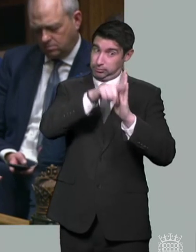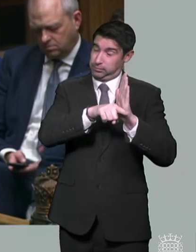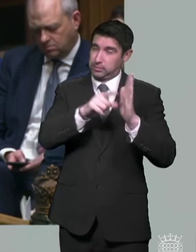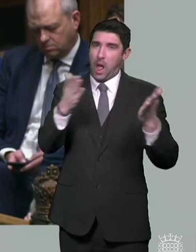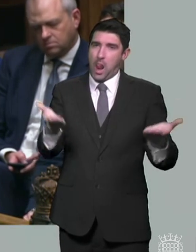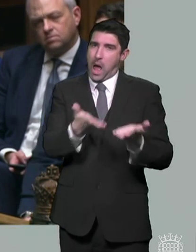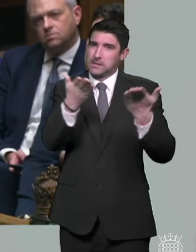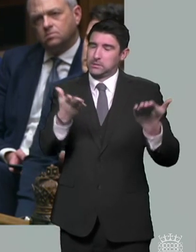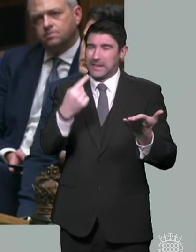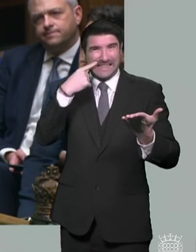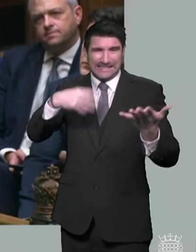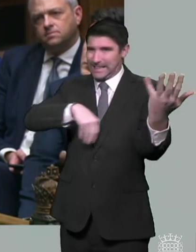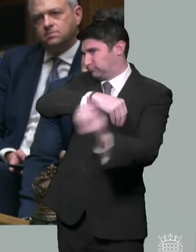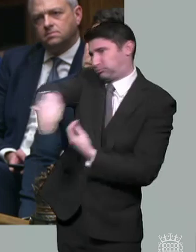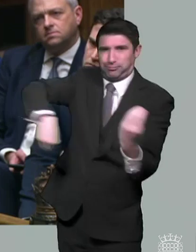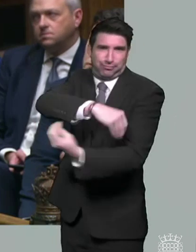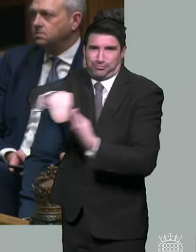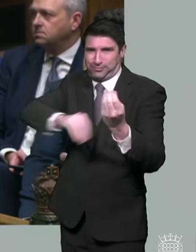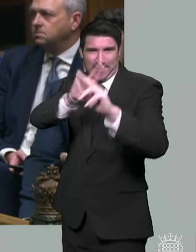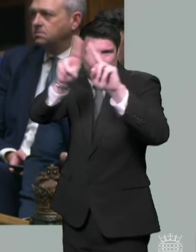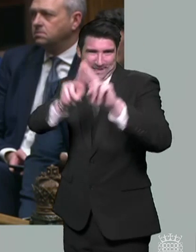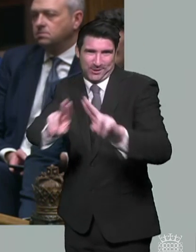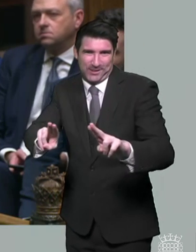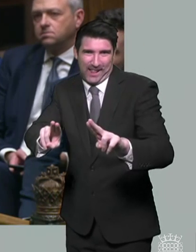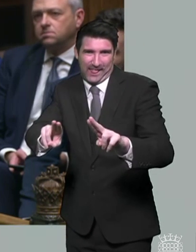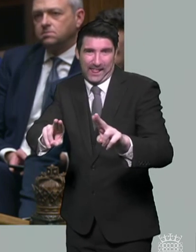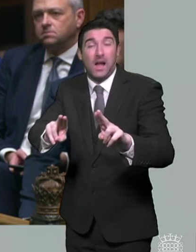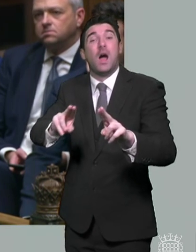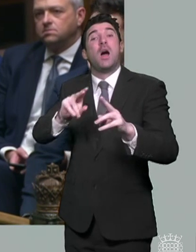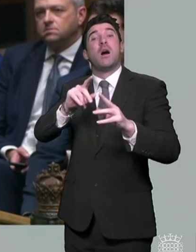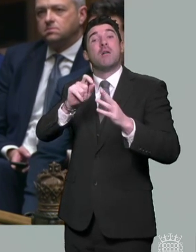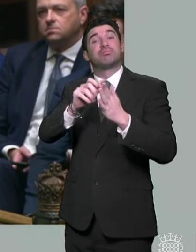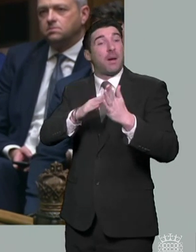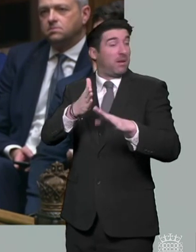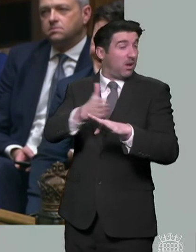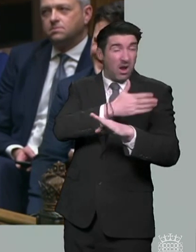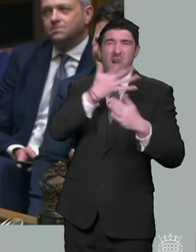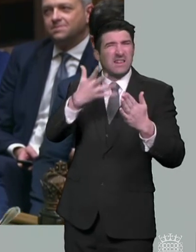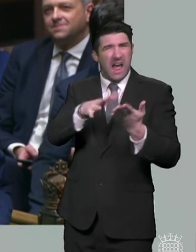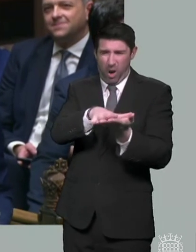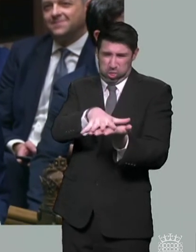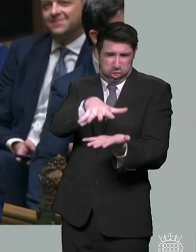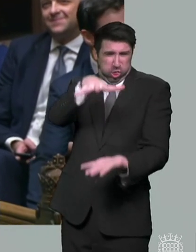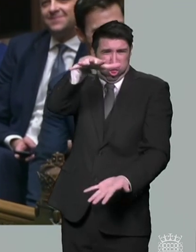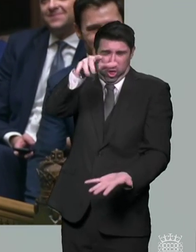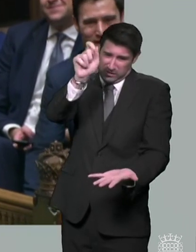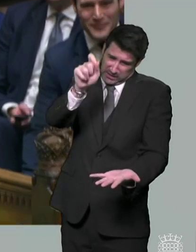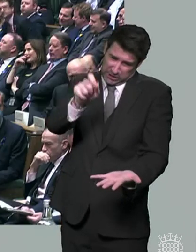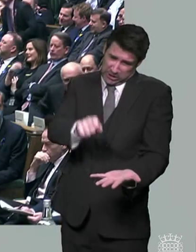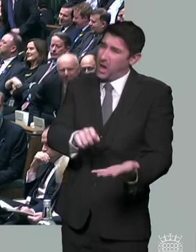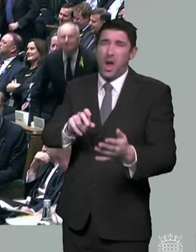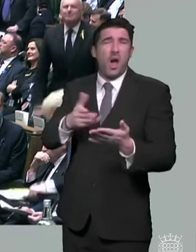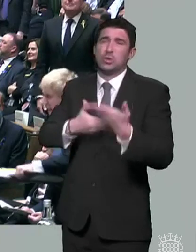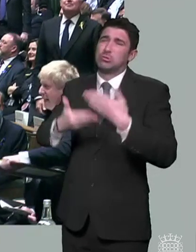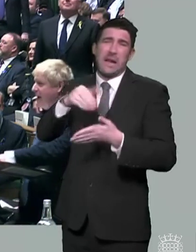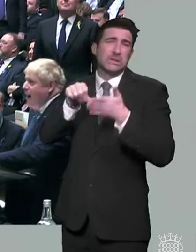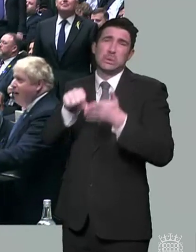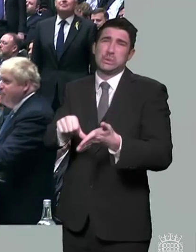I urge him to step in before it is too late, because otherwise the blob will win and we will fail to deliver a key benefit of Brexit.